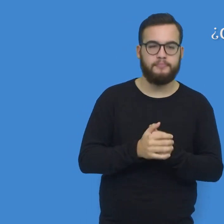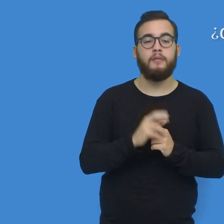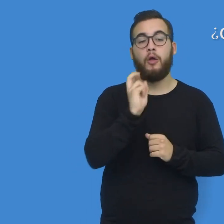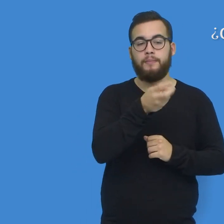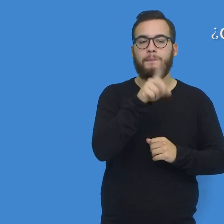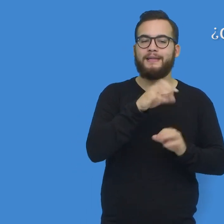otro